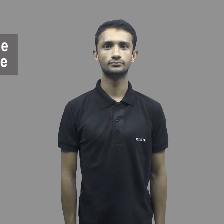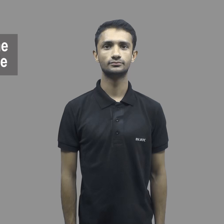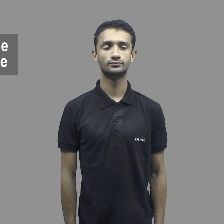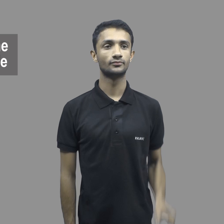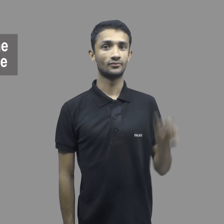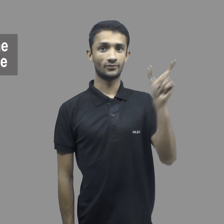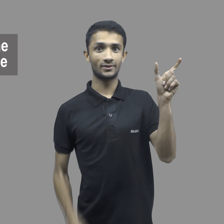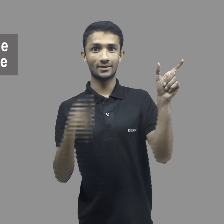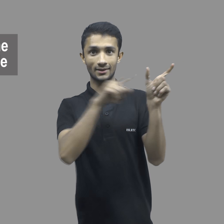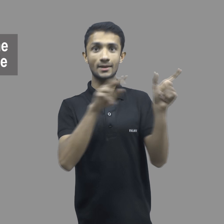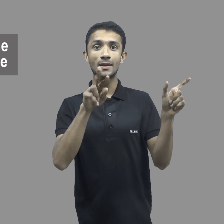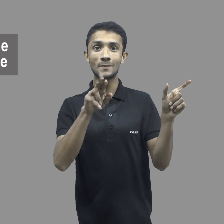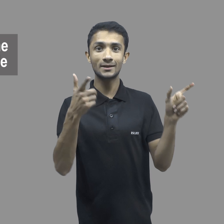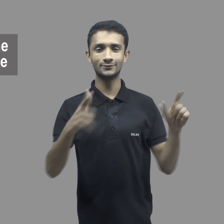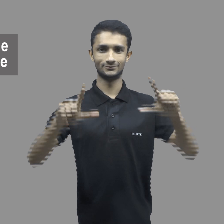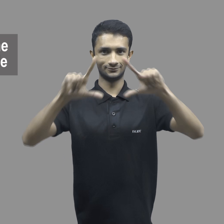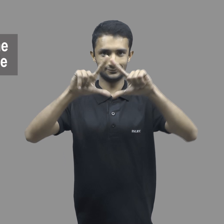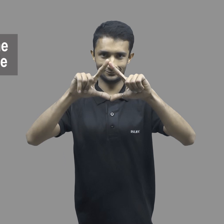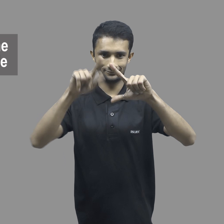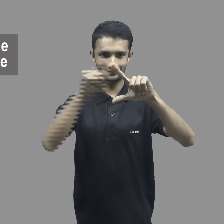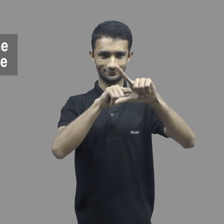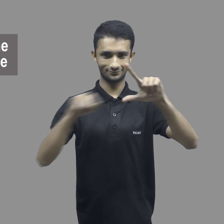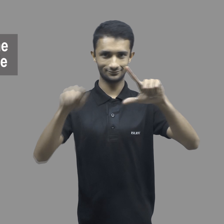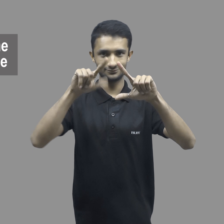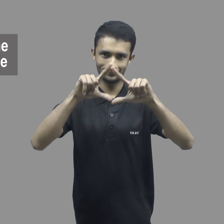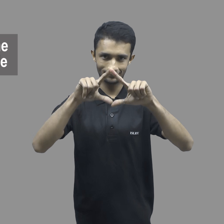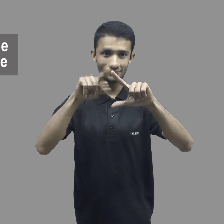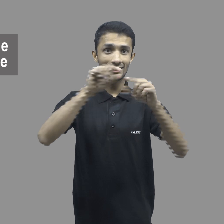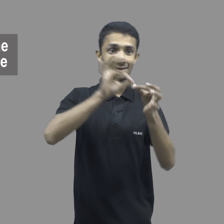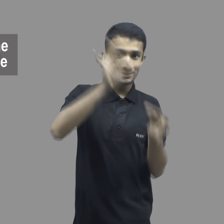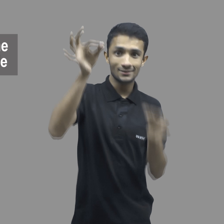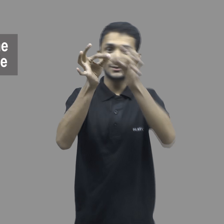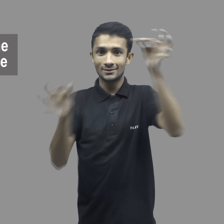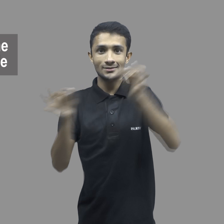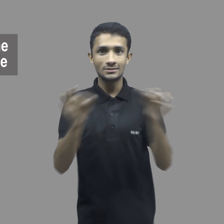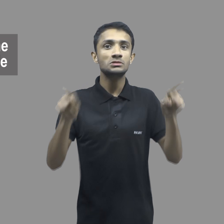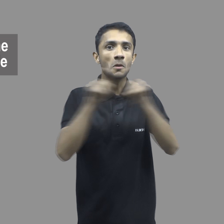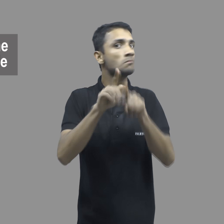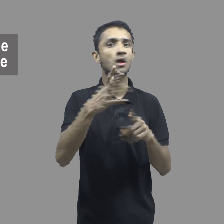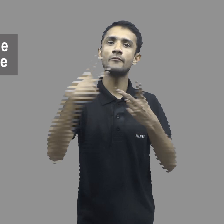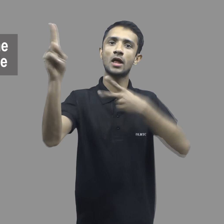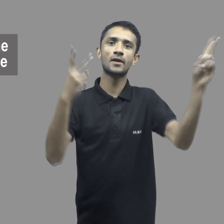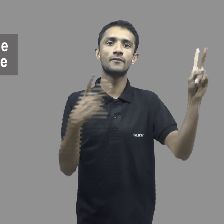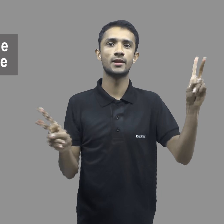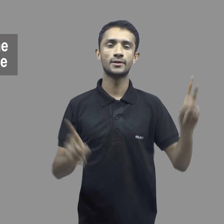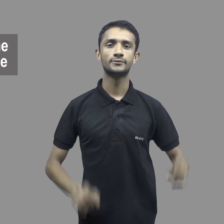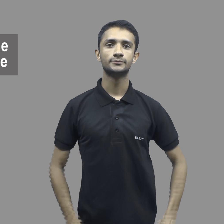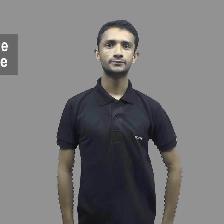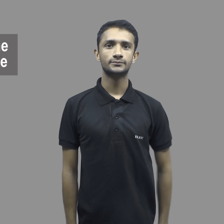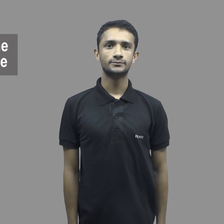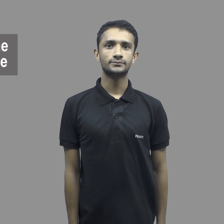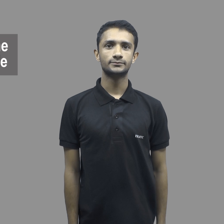Scalene Triangle